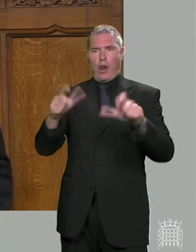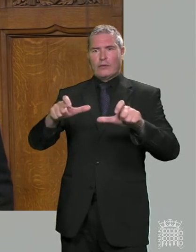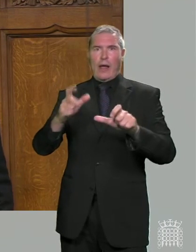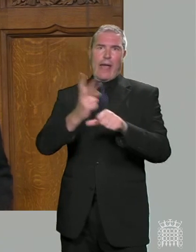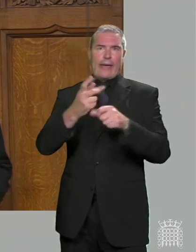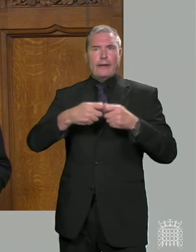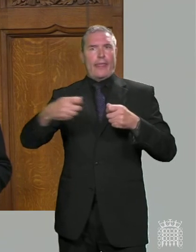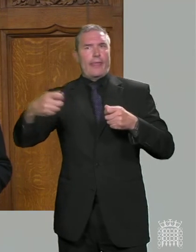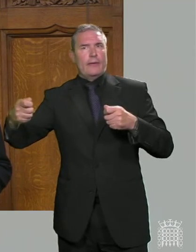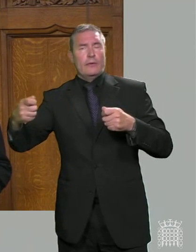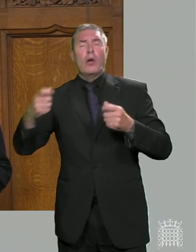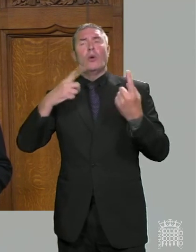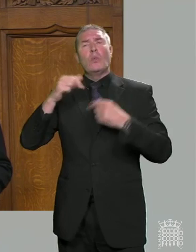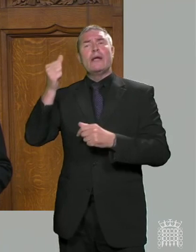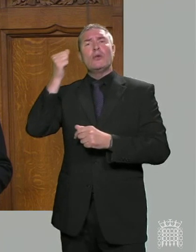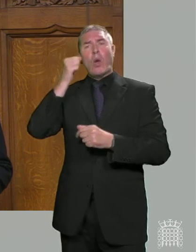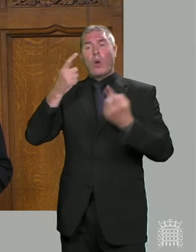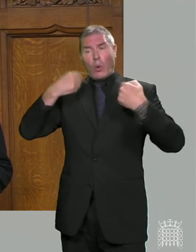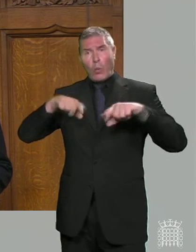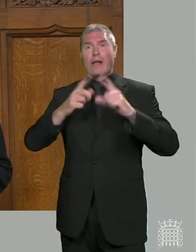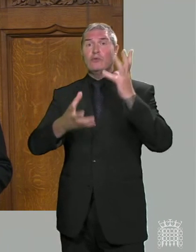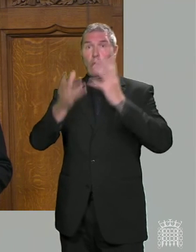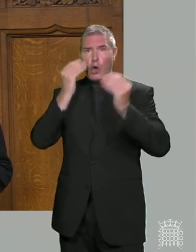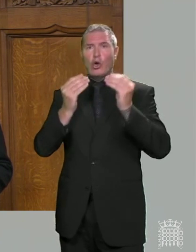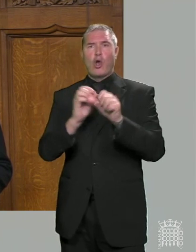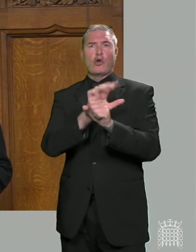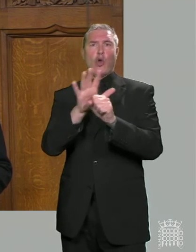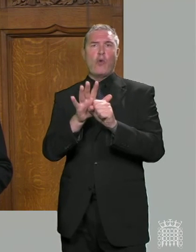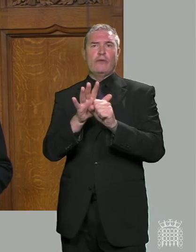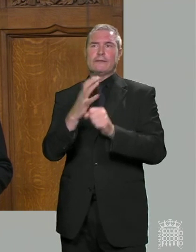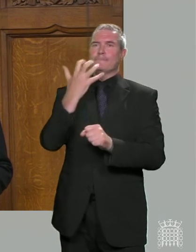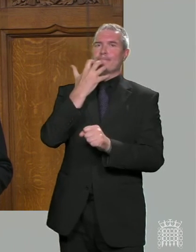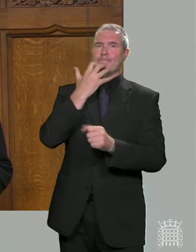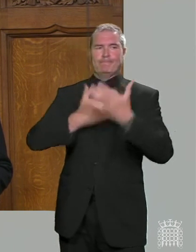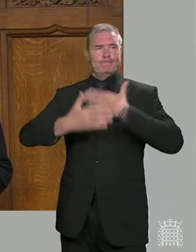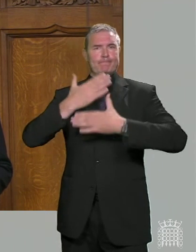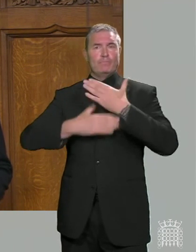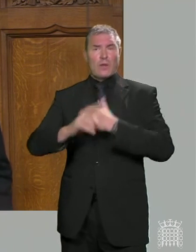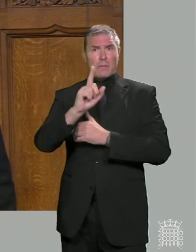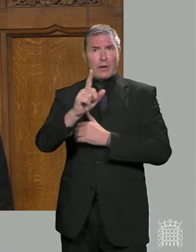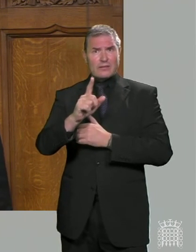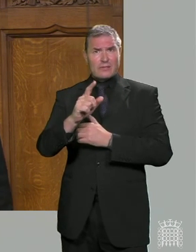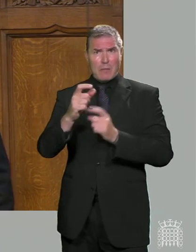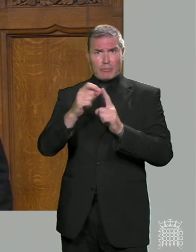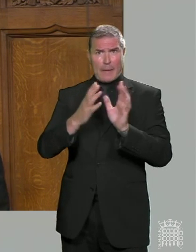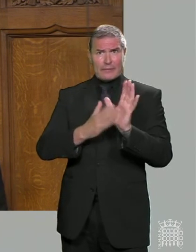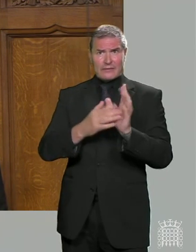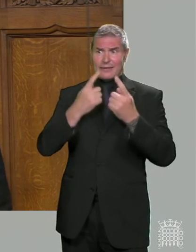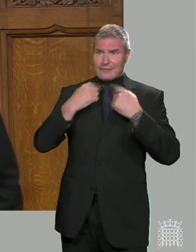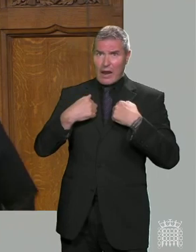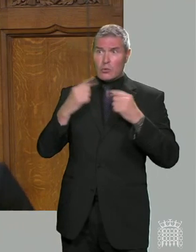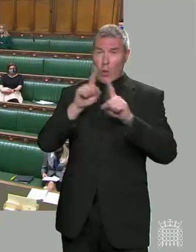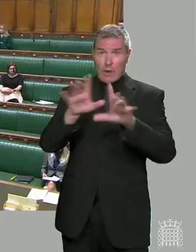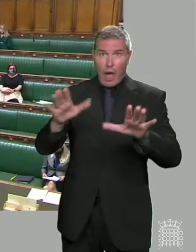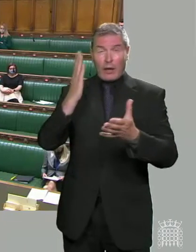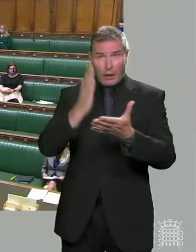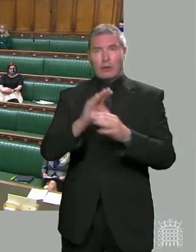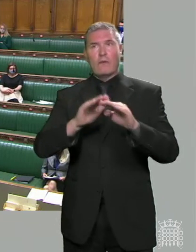We are rightly told that we need to learn to live with covid, so what can the Prime Minister say to the country to convince us of that reality?